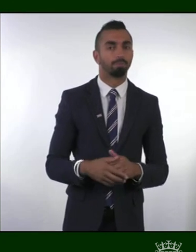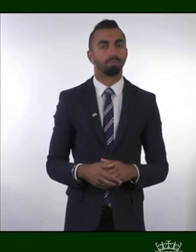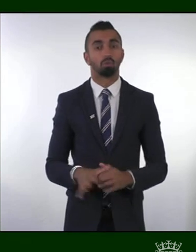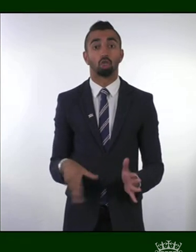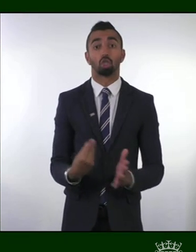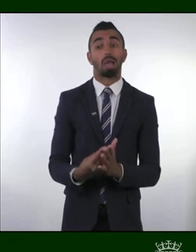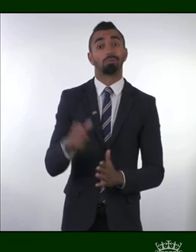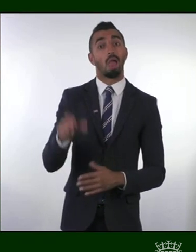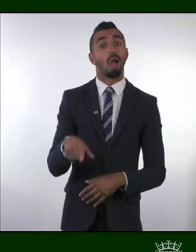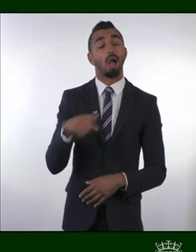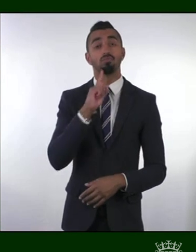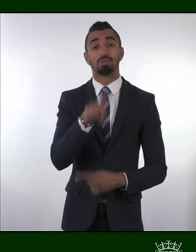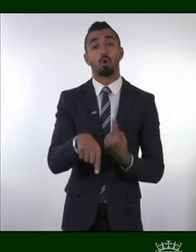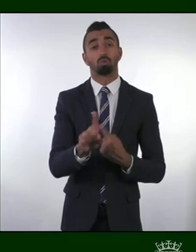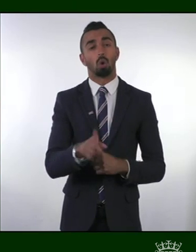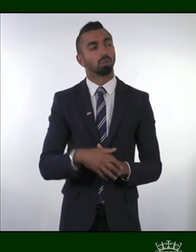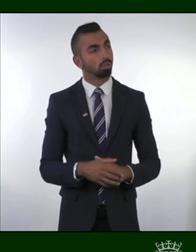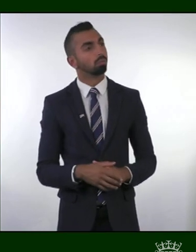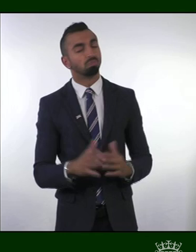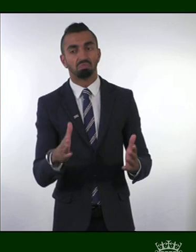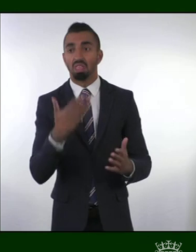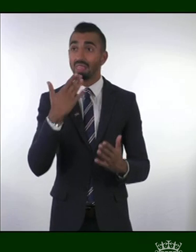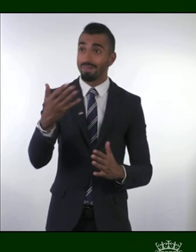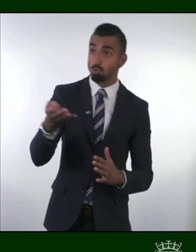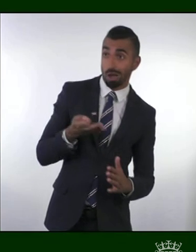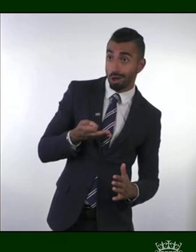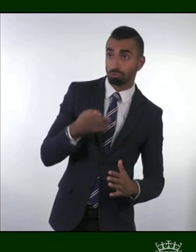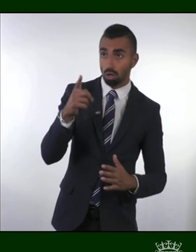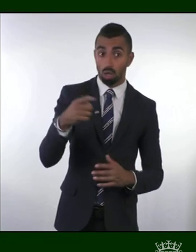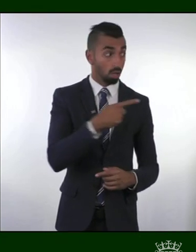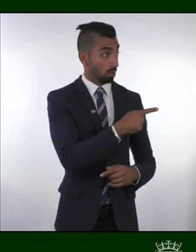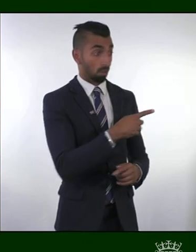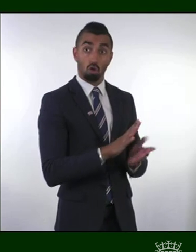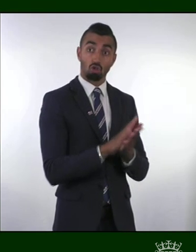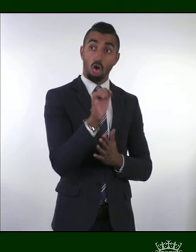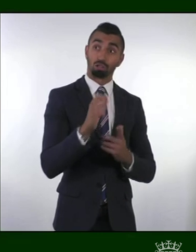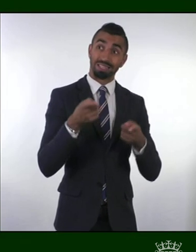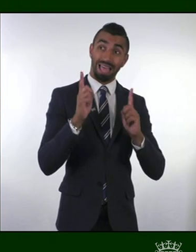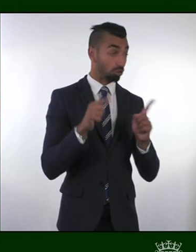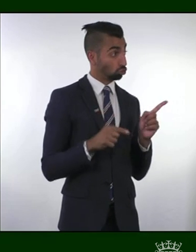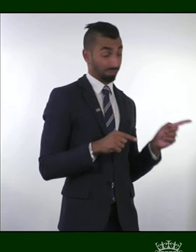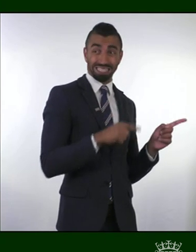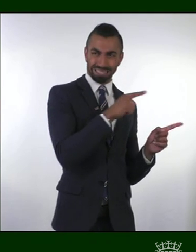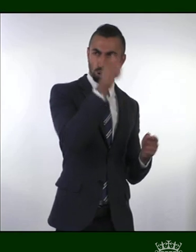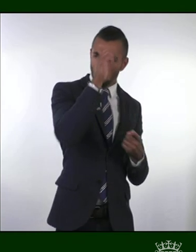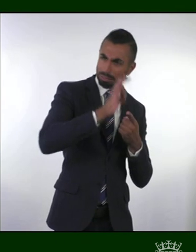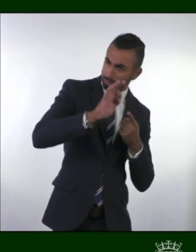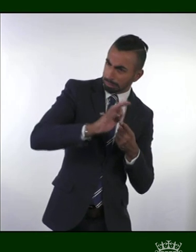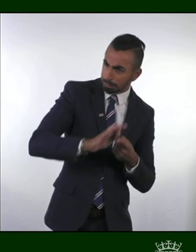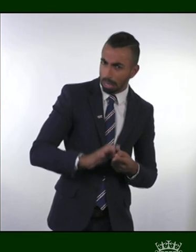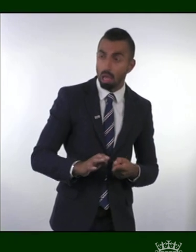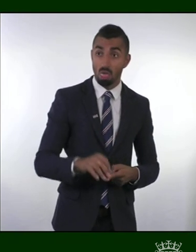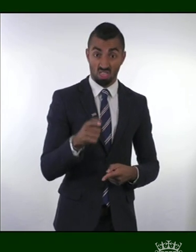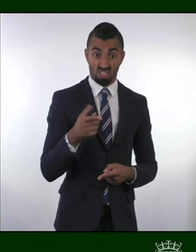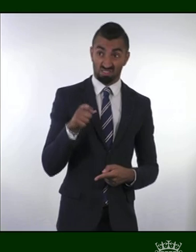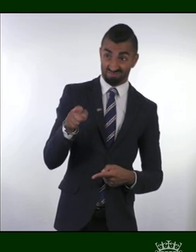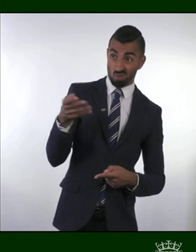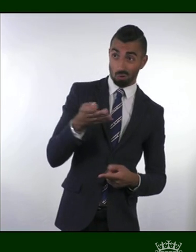The Culture Secretary is working through the detail of how the money will be distributed, so I direct my honourable Friend to him on the precise question she raises.